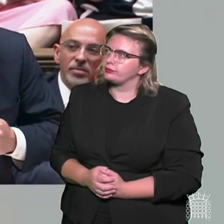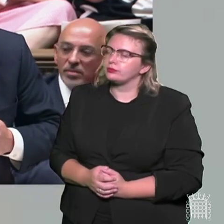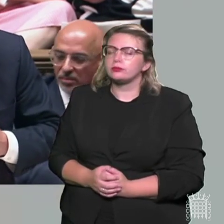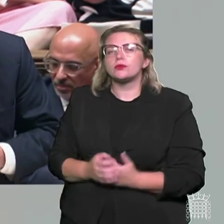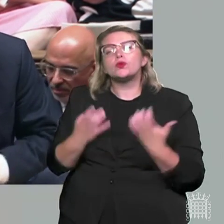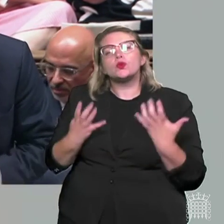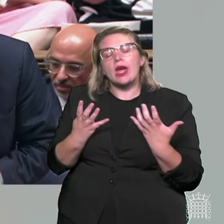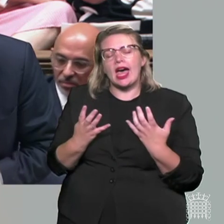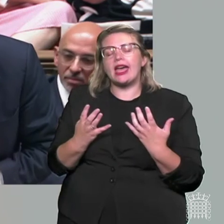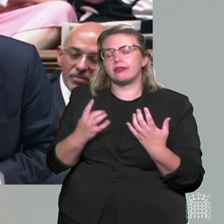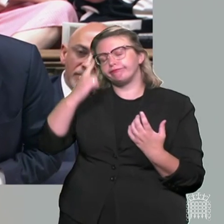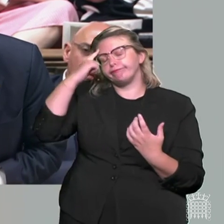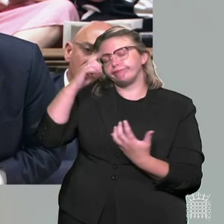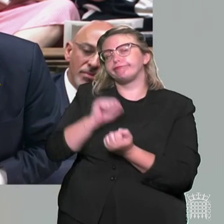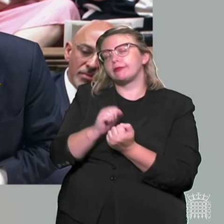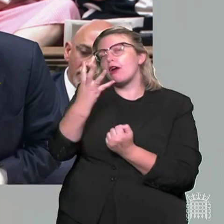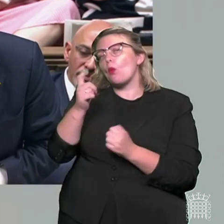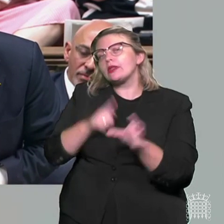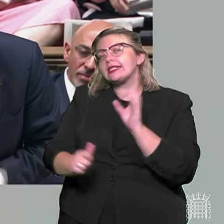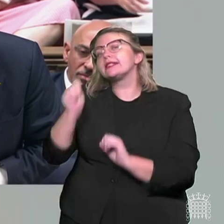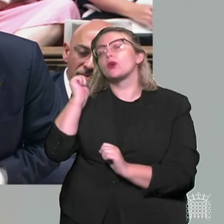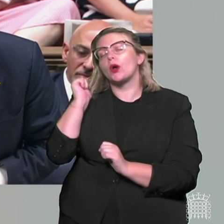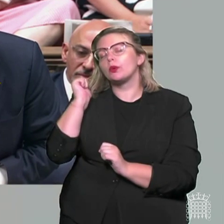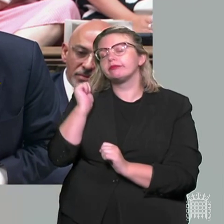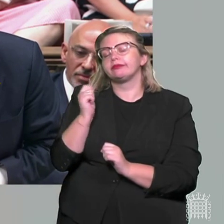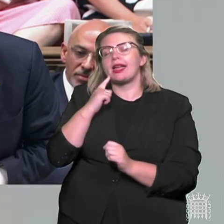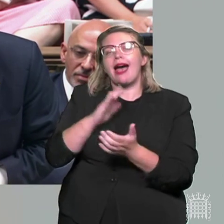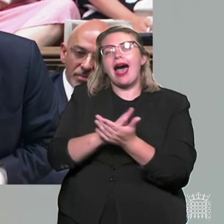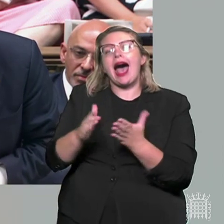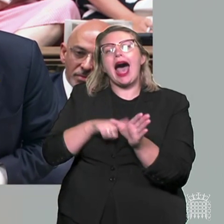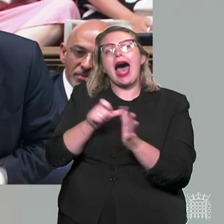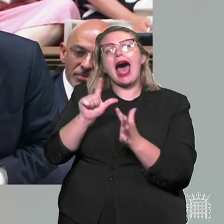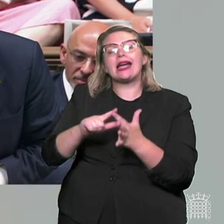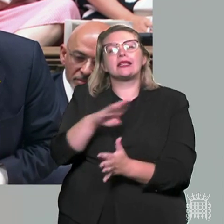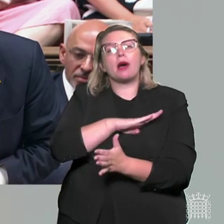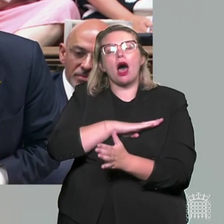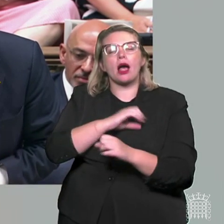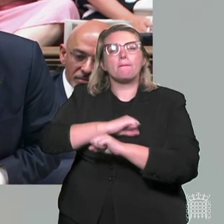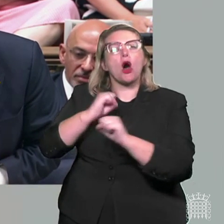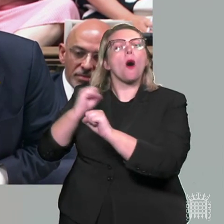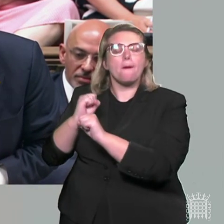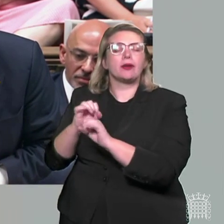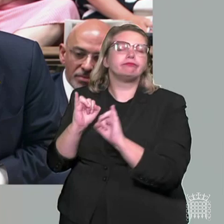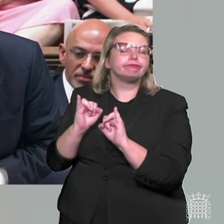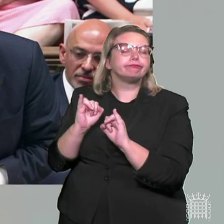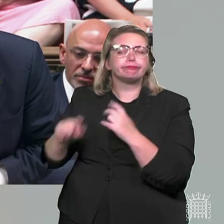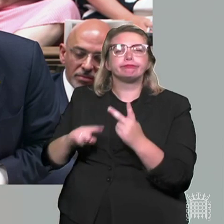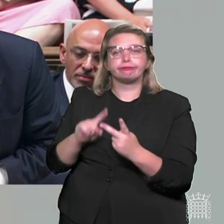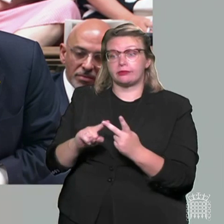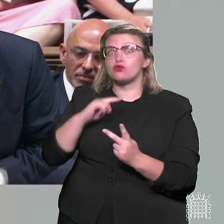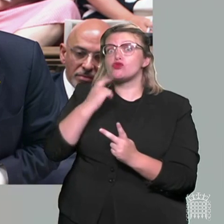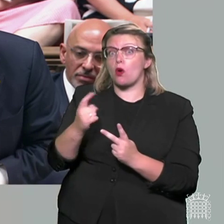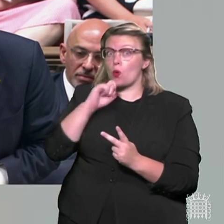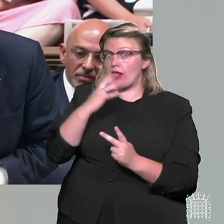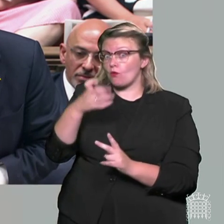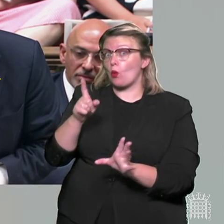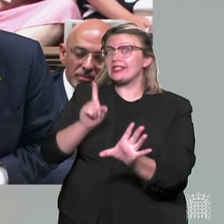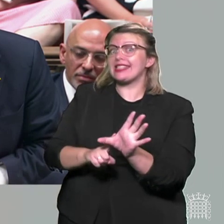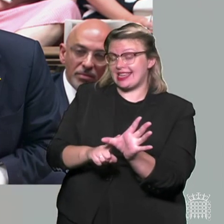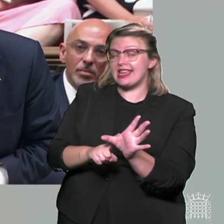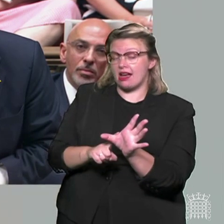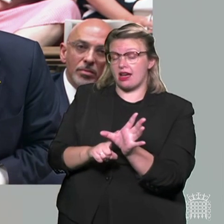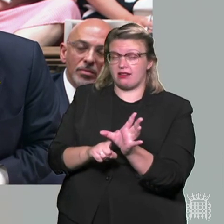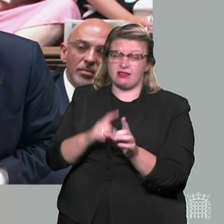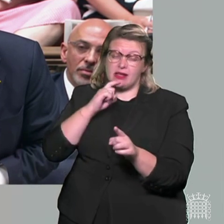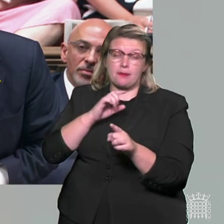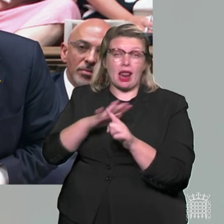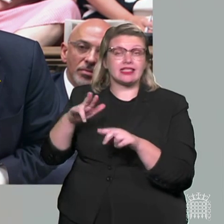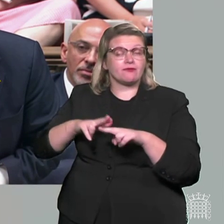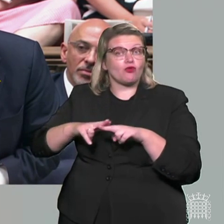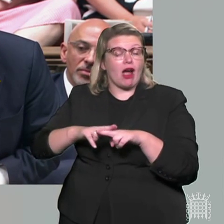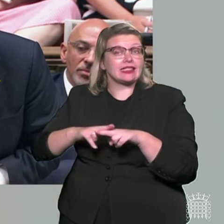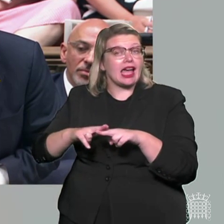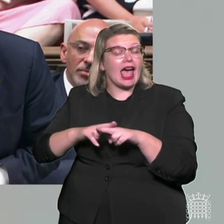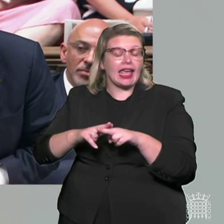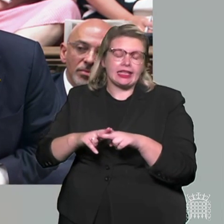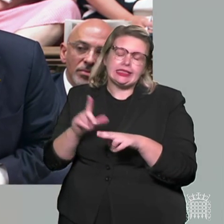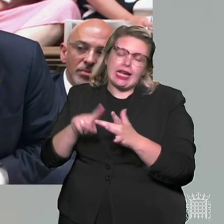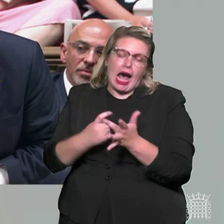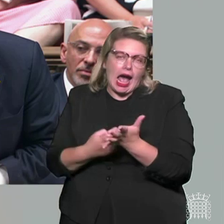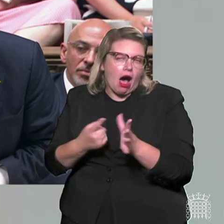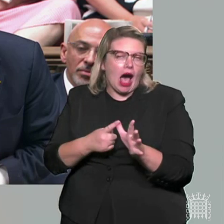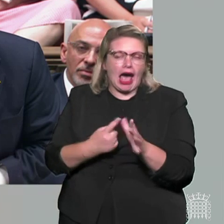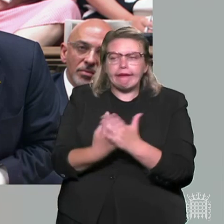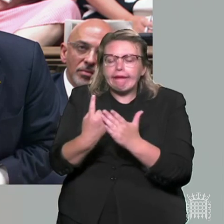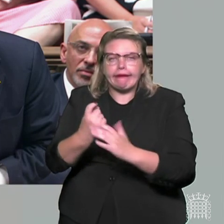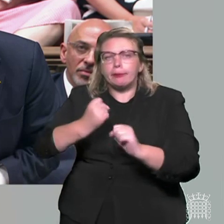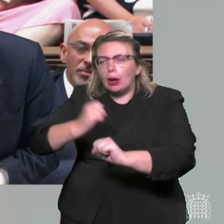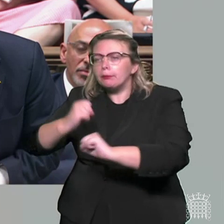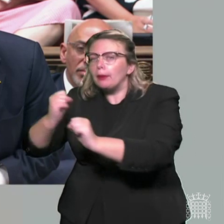My right honourable Friend the Chancellor of the Duchy of Lancaster will be making an oral statement later.